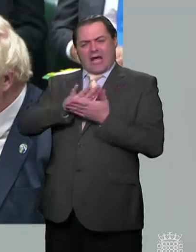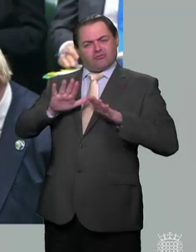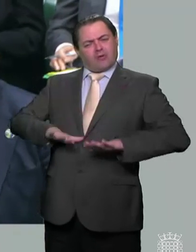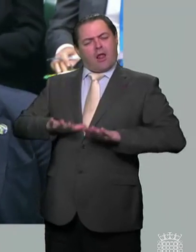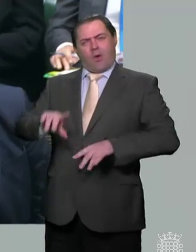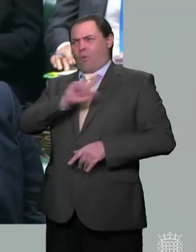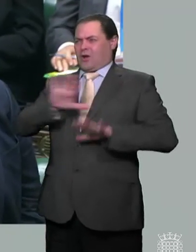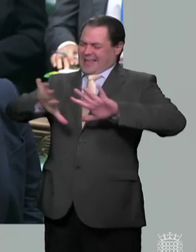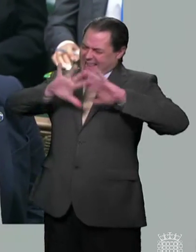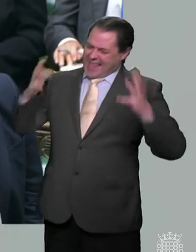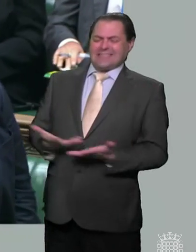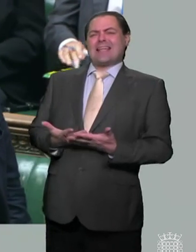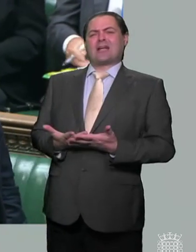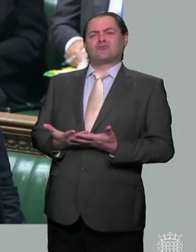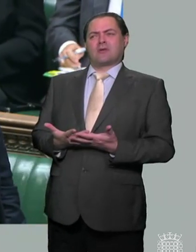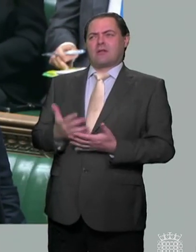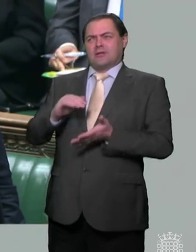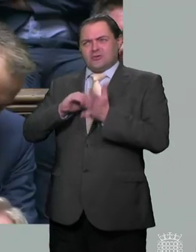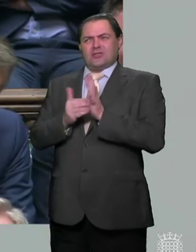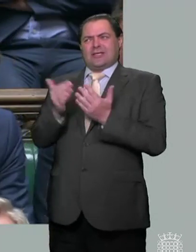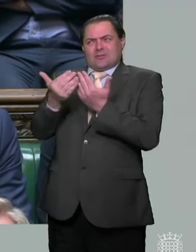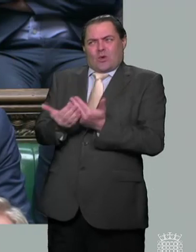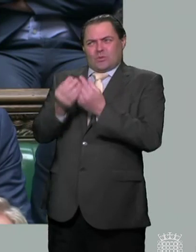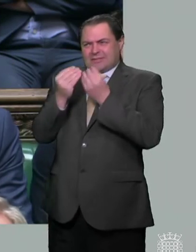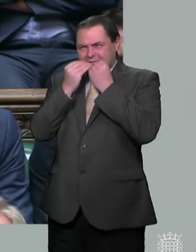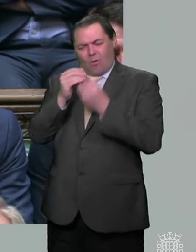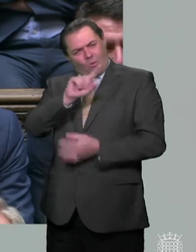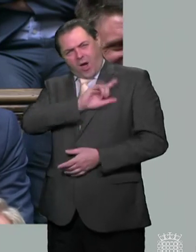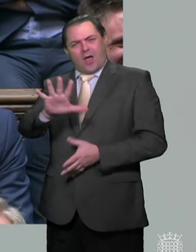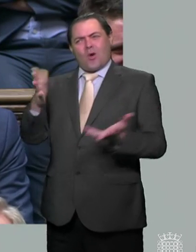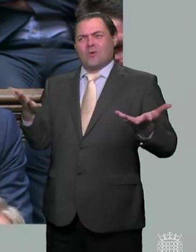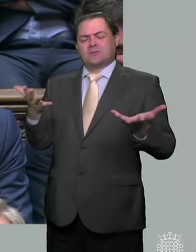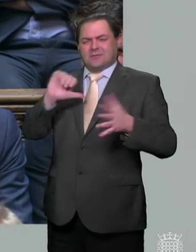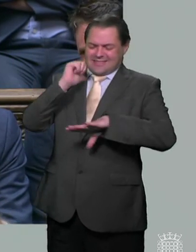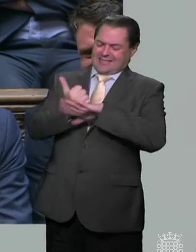Why is it not International Cheese Toastie Day?